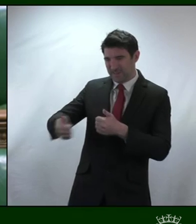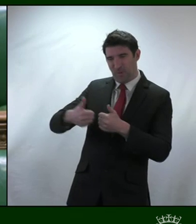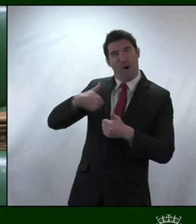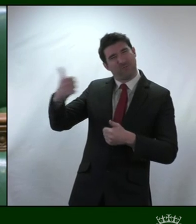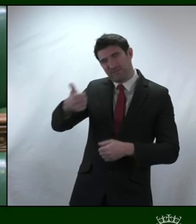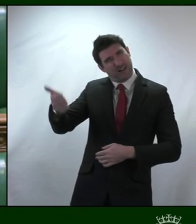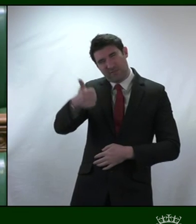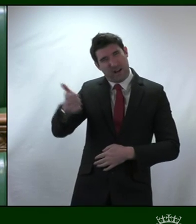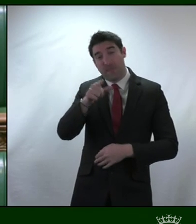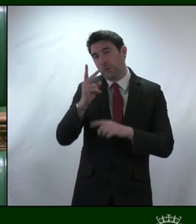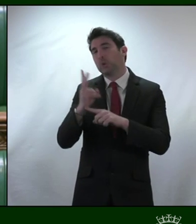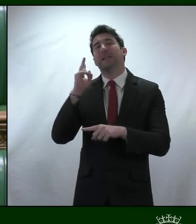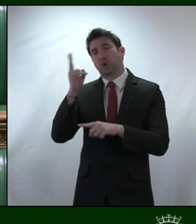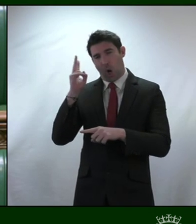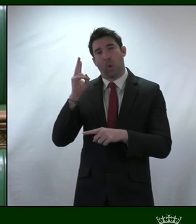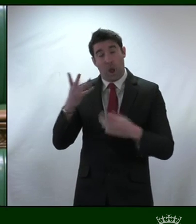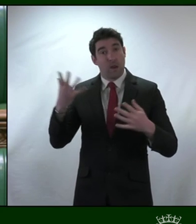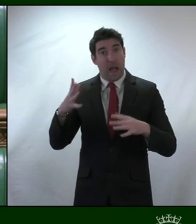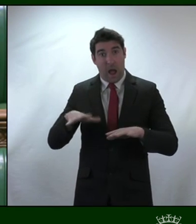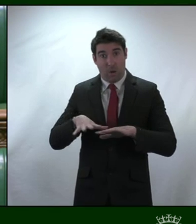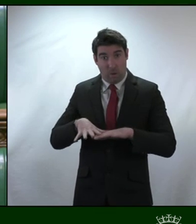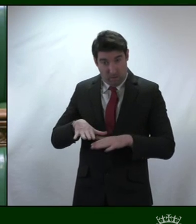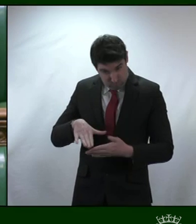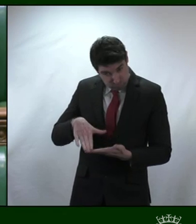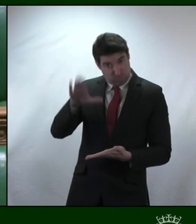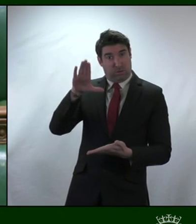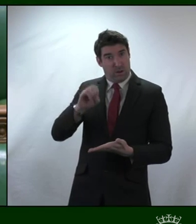The virus rising in tier 2 and tier 3, and I will come back to that.